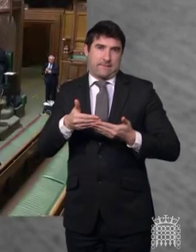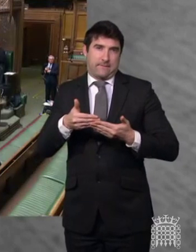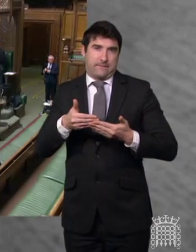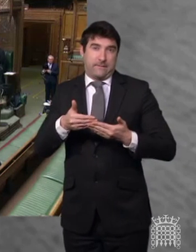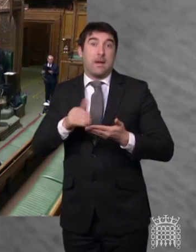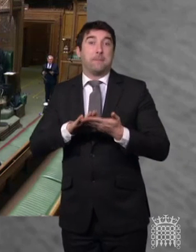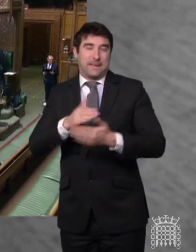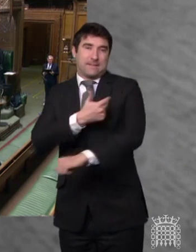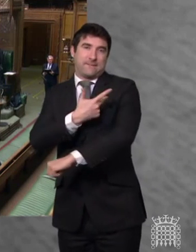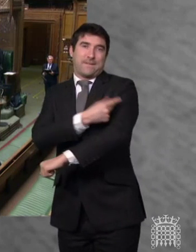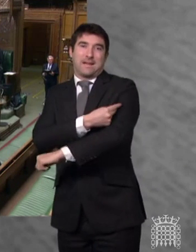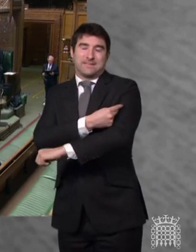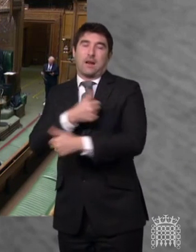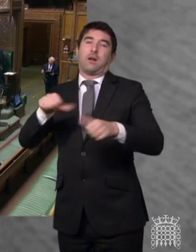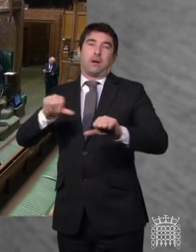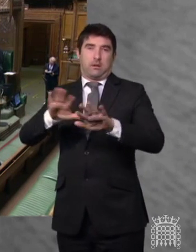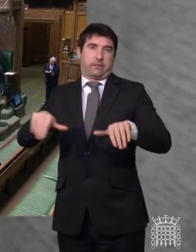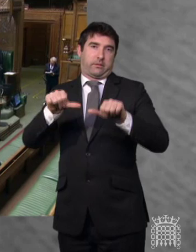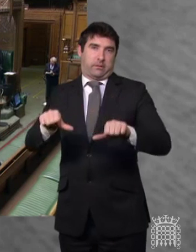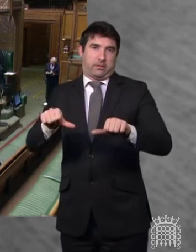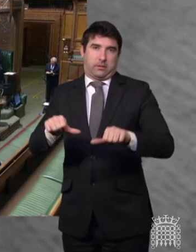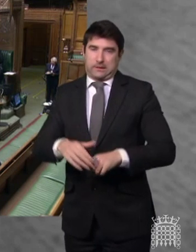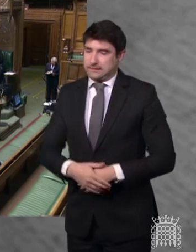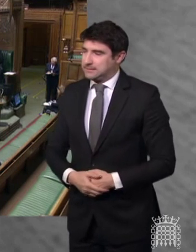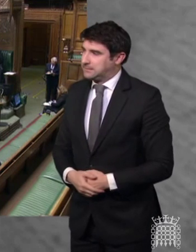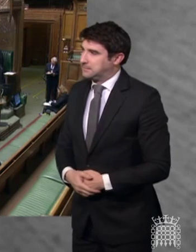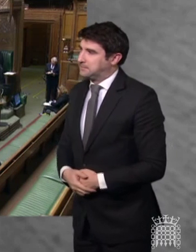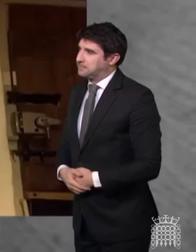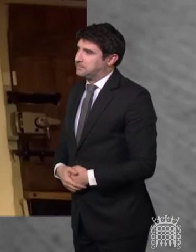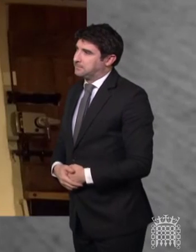Let us head to Surrey and the Chair of the Health Committee, Jeremy Hunt.